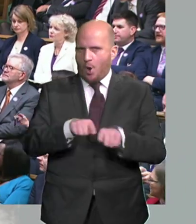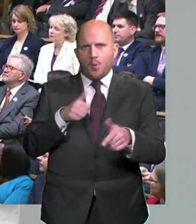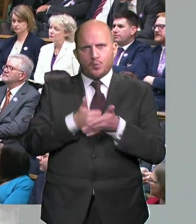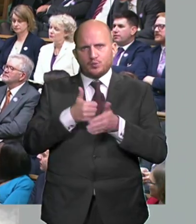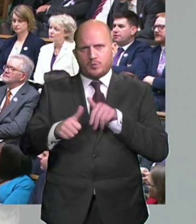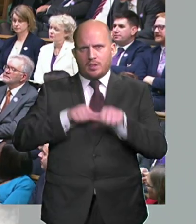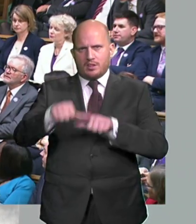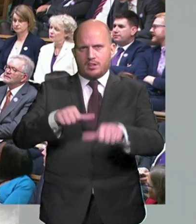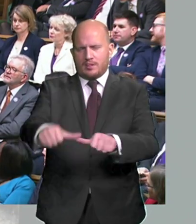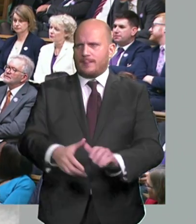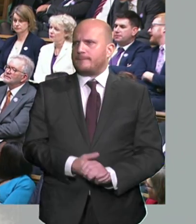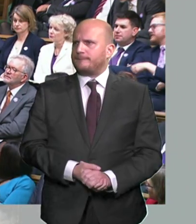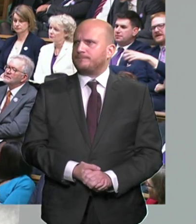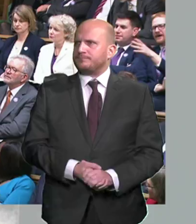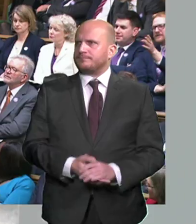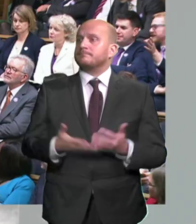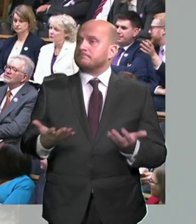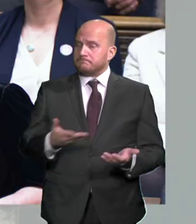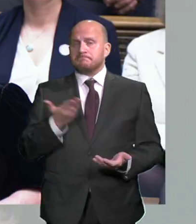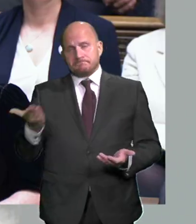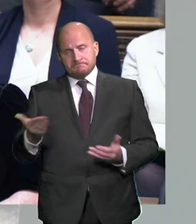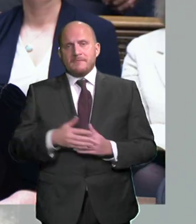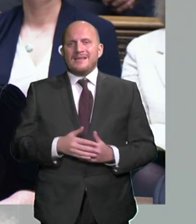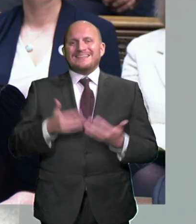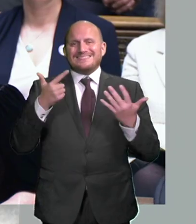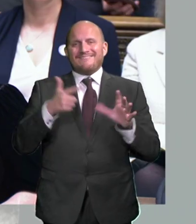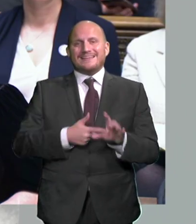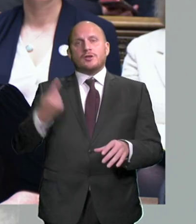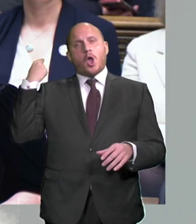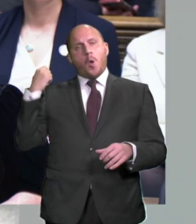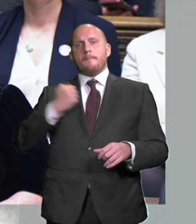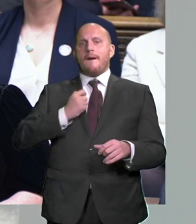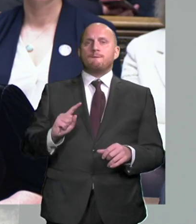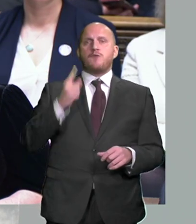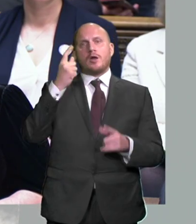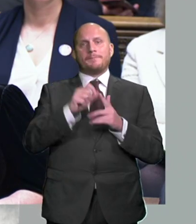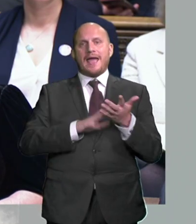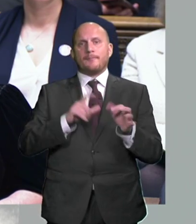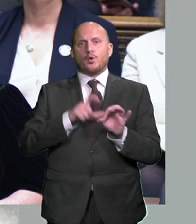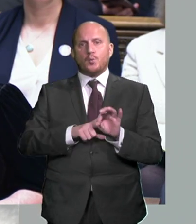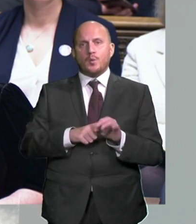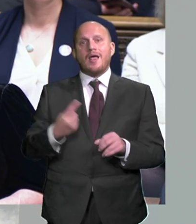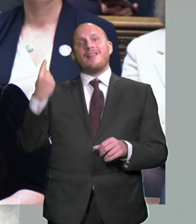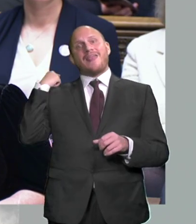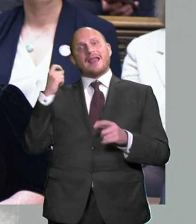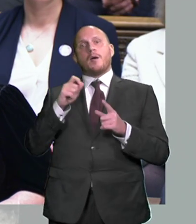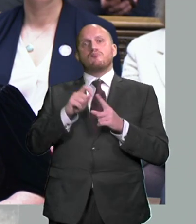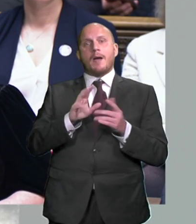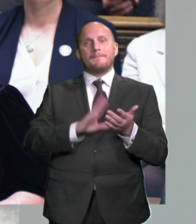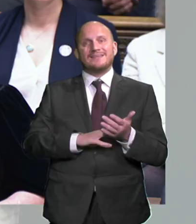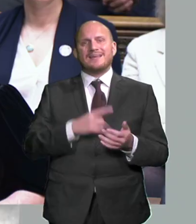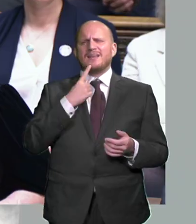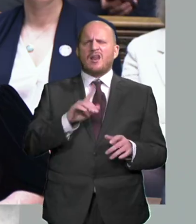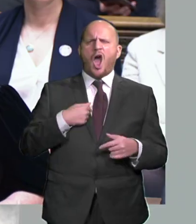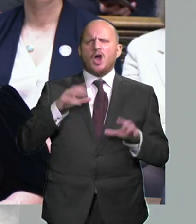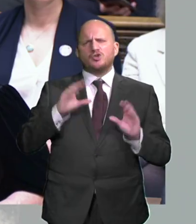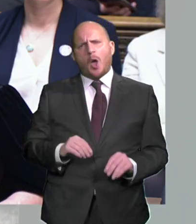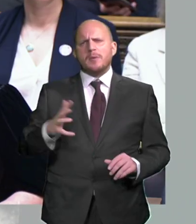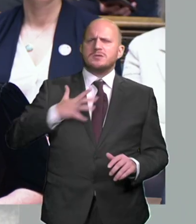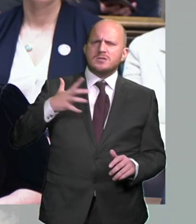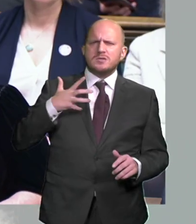Seven years ago, in my first PMQs, a Conservative Prime Minister told me to stop “griping” and “get behind” his rail investment plans.